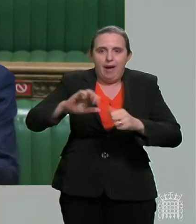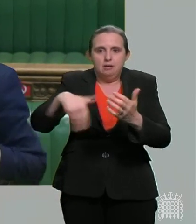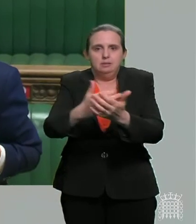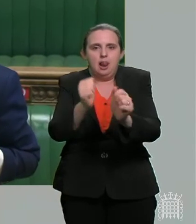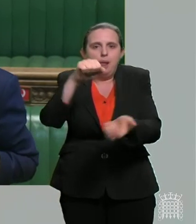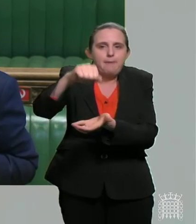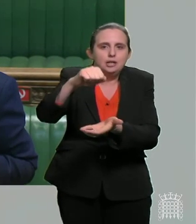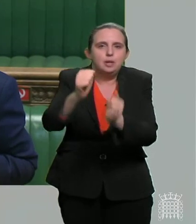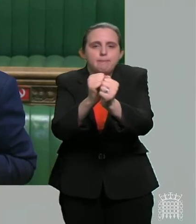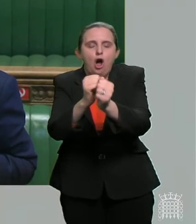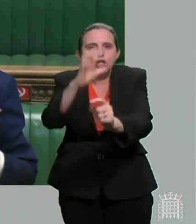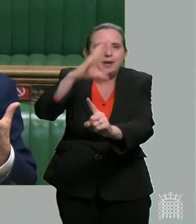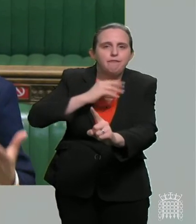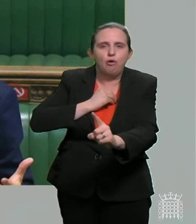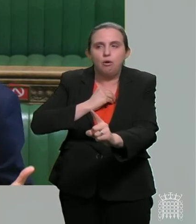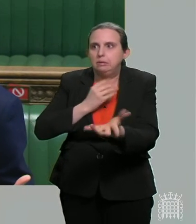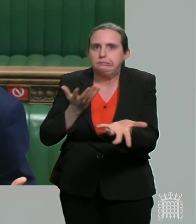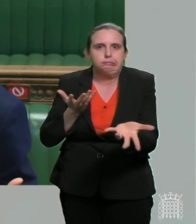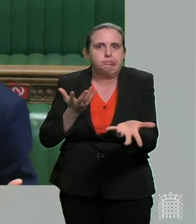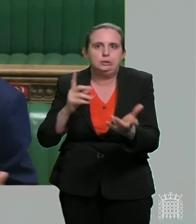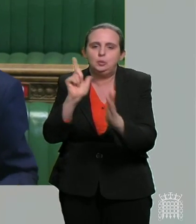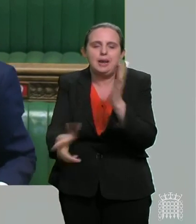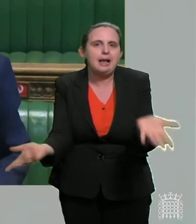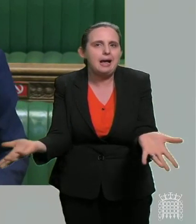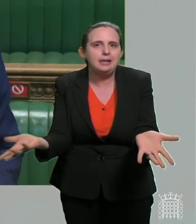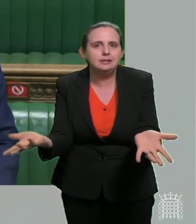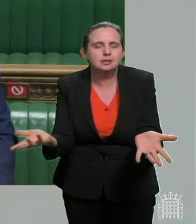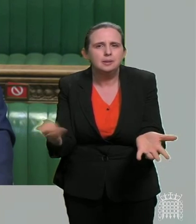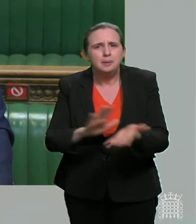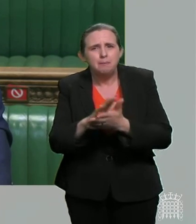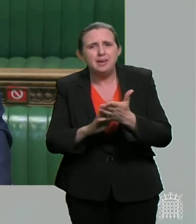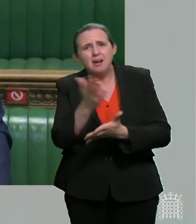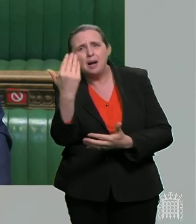The Prime Minister may disagree with me, but he is actually disagreeing with businesses.